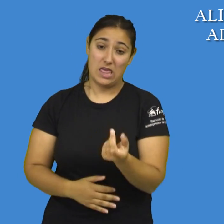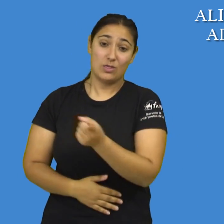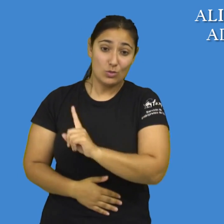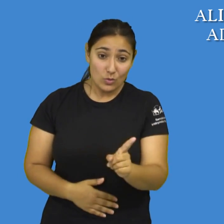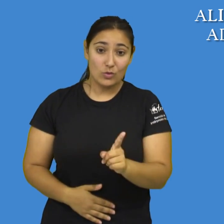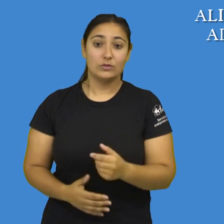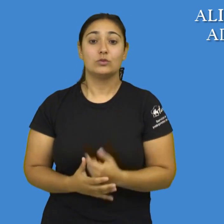no